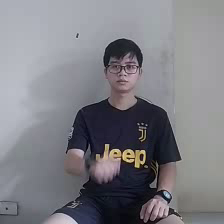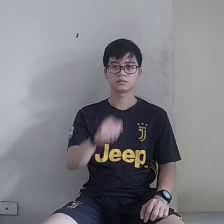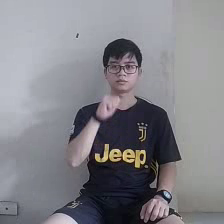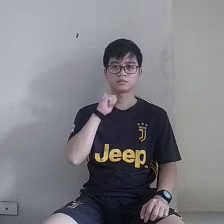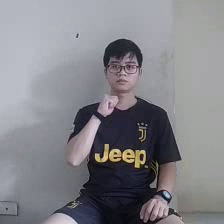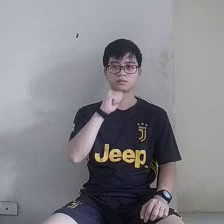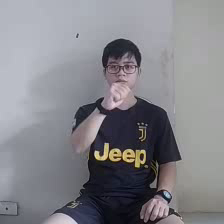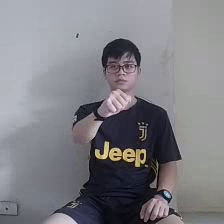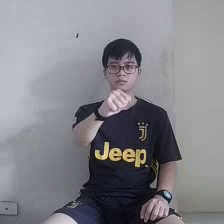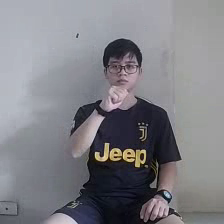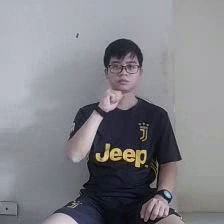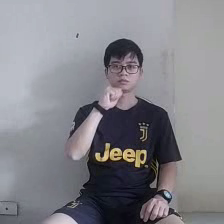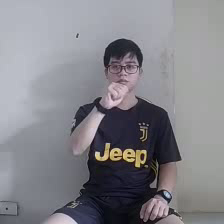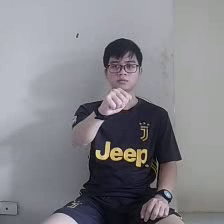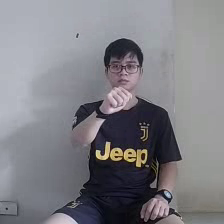Phỏng vấn